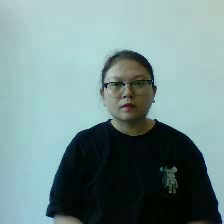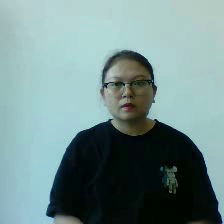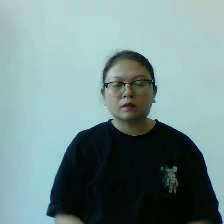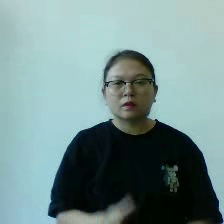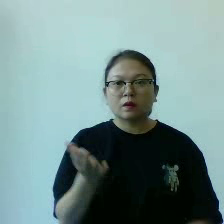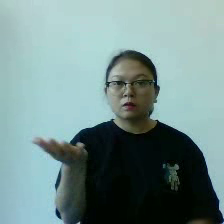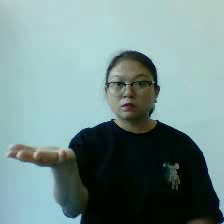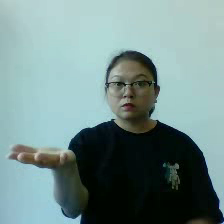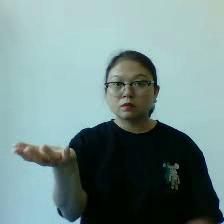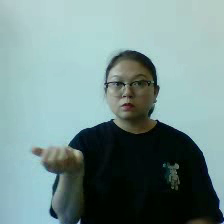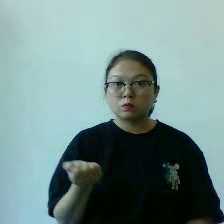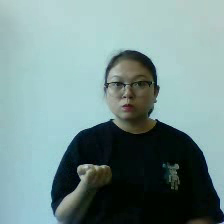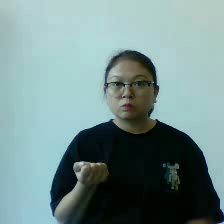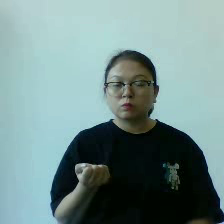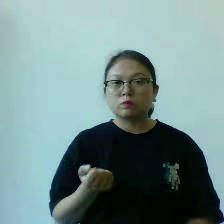Sử dụng